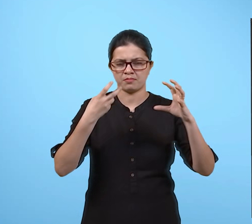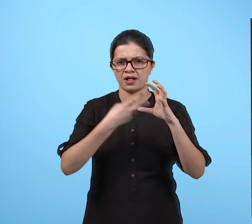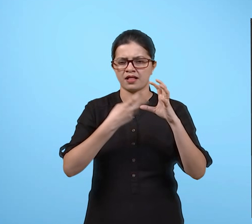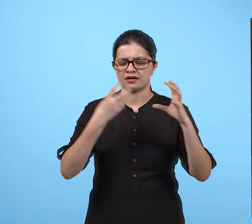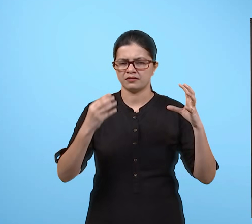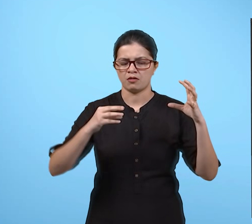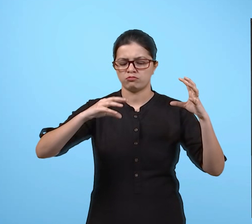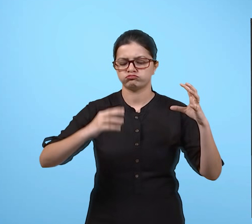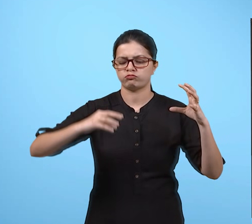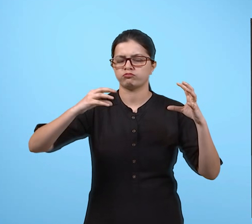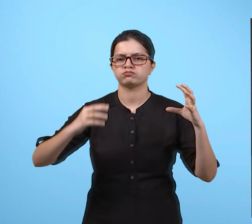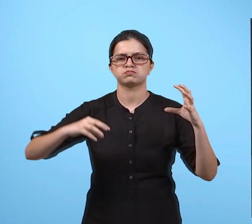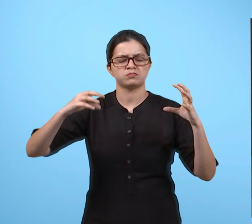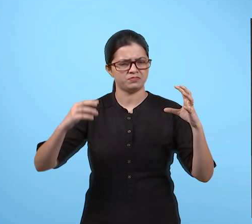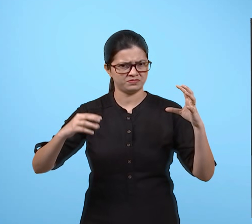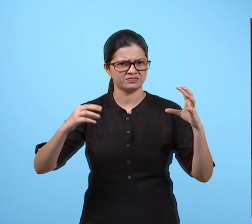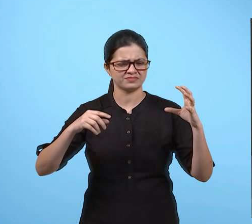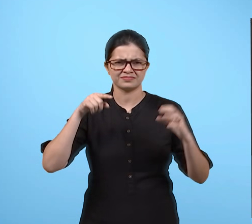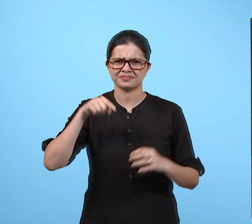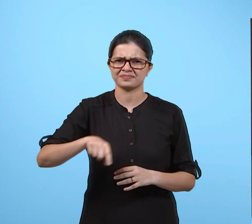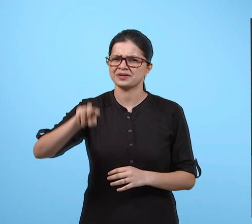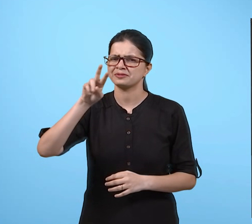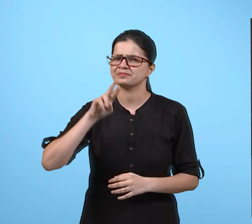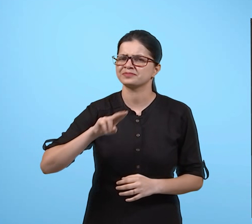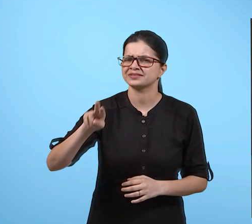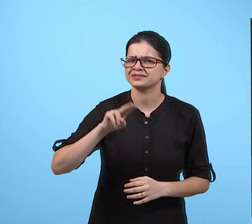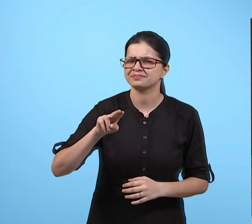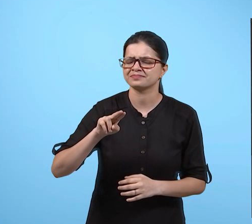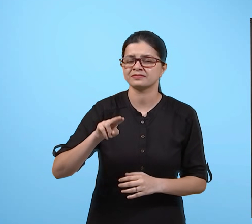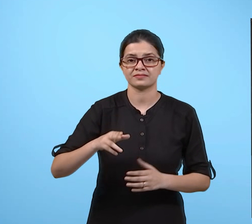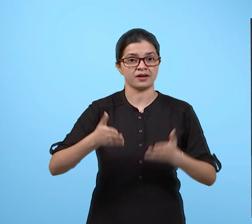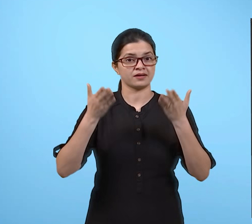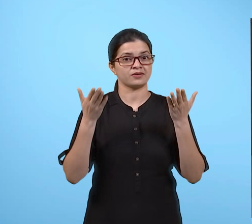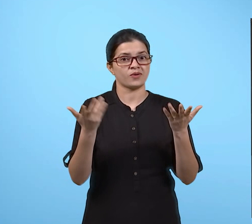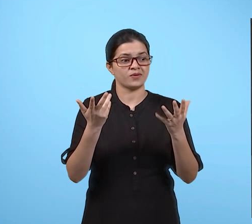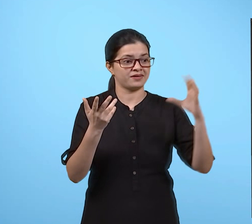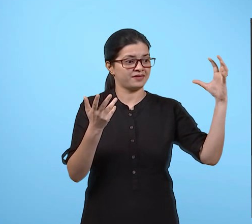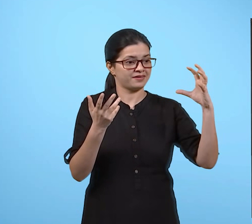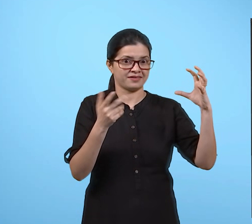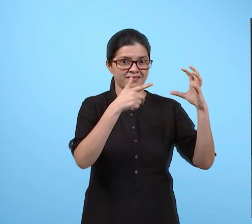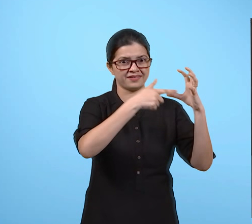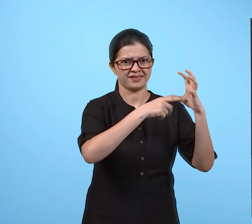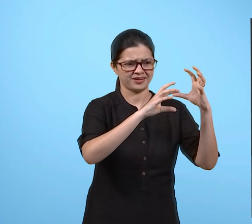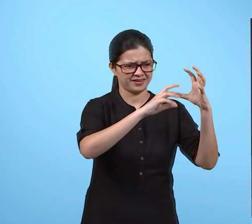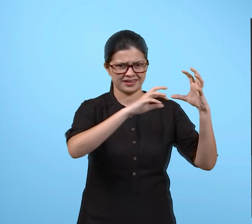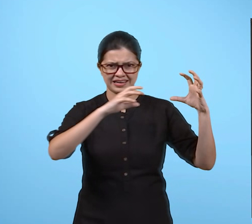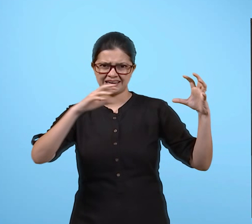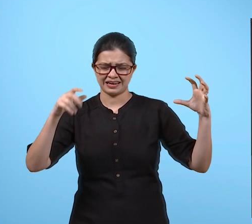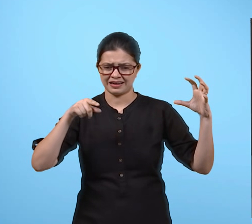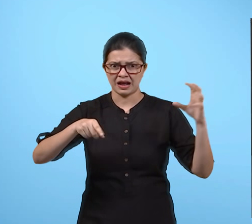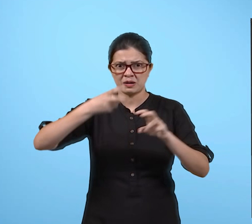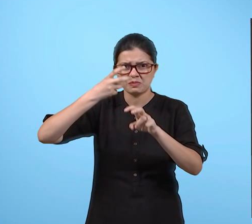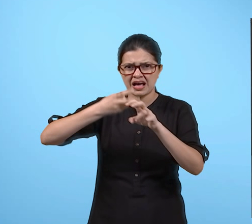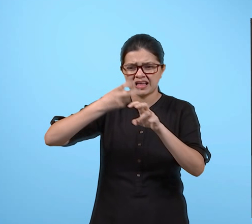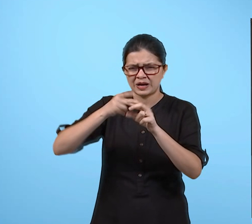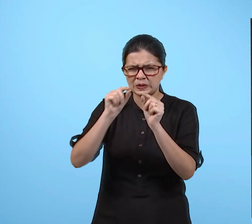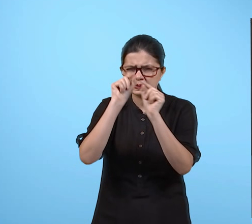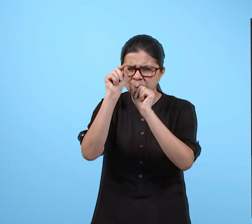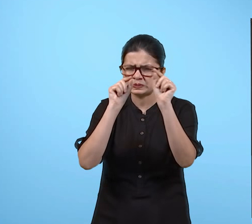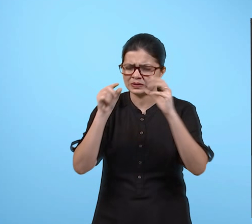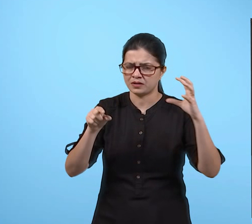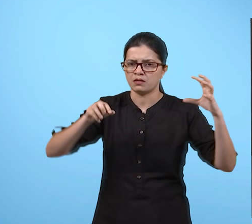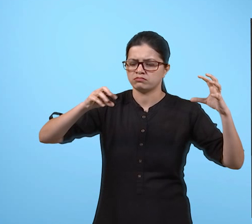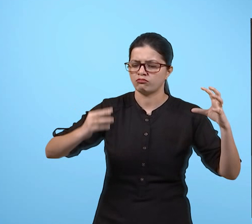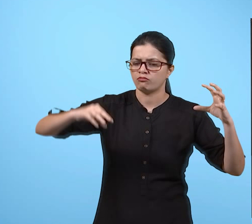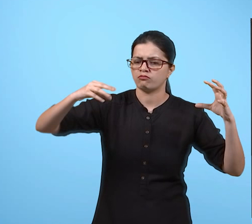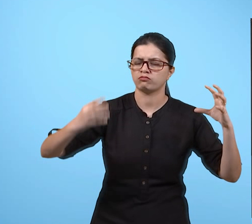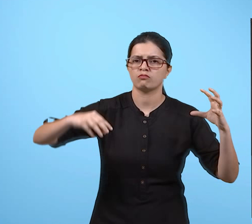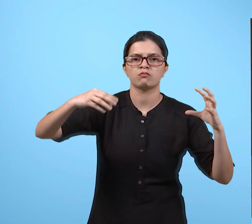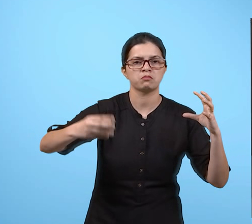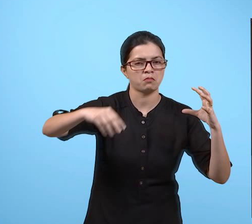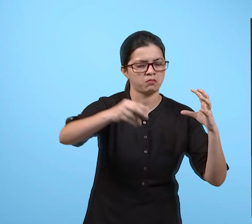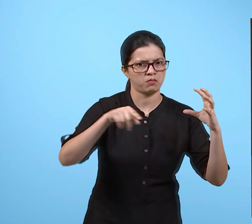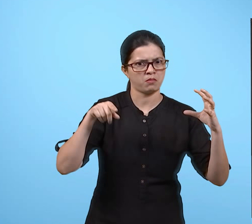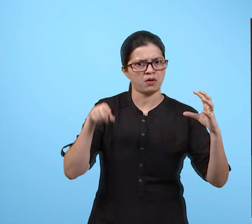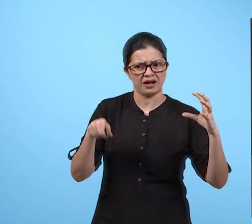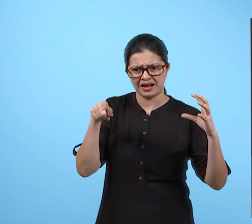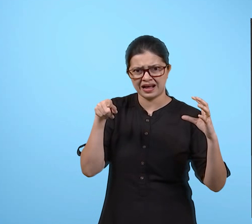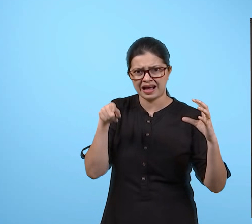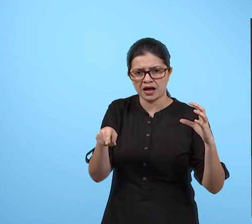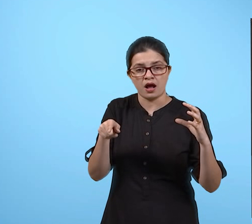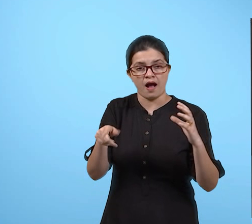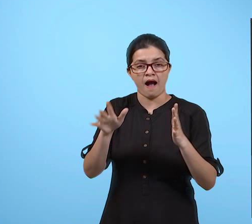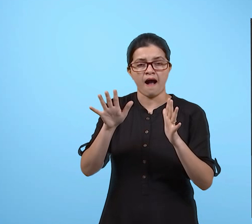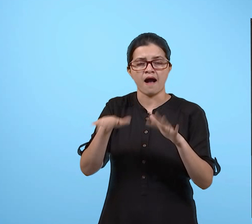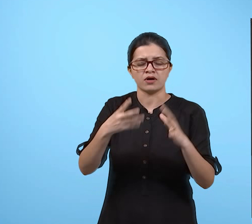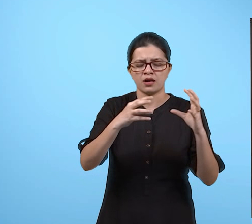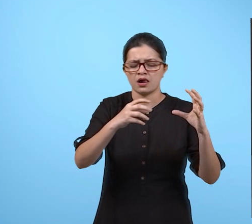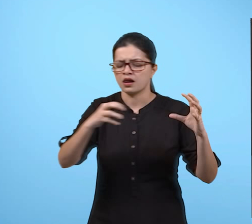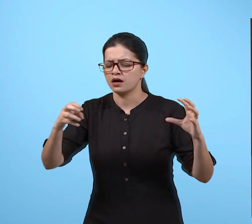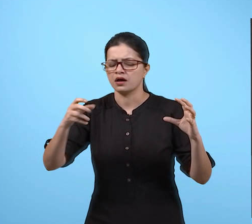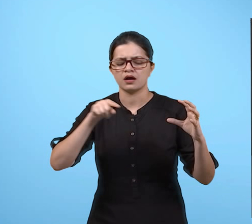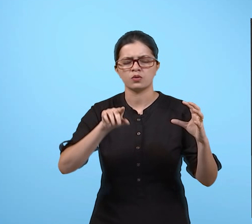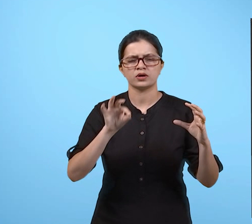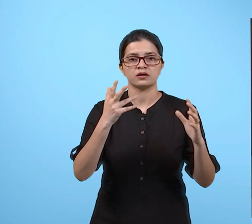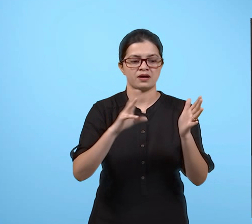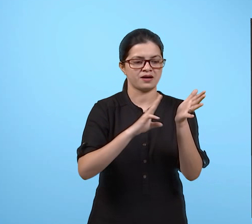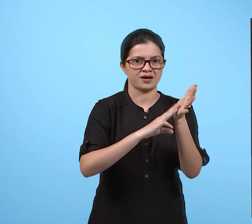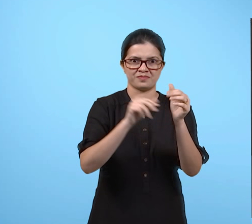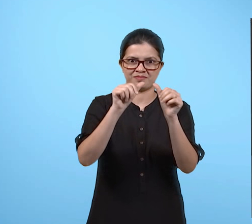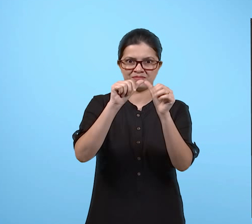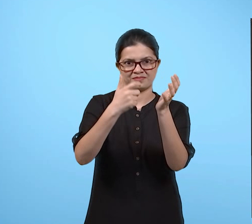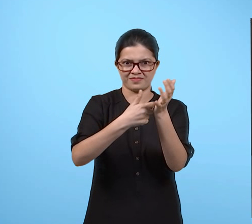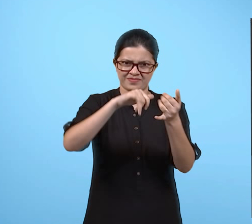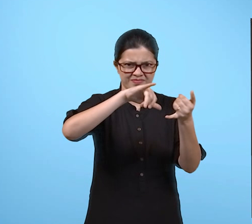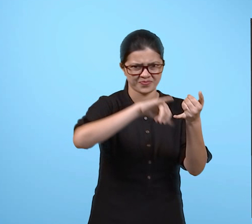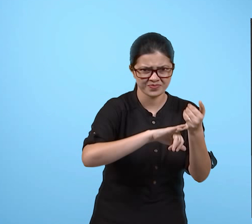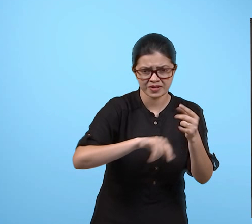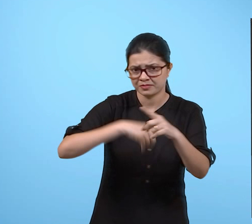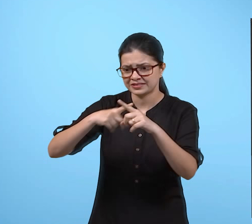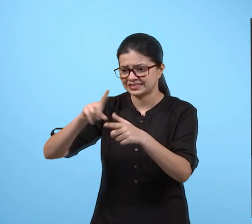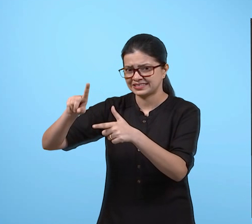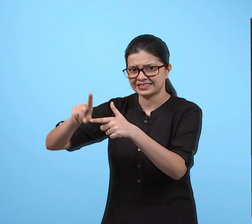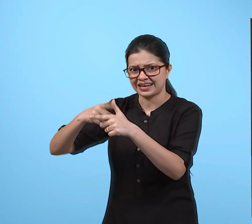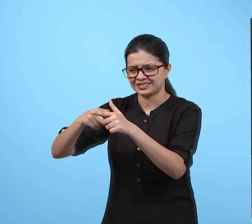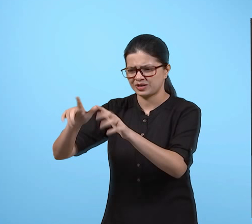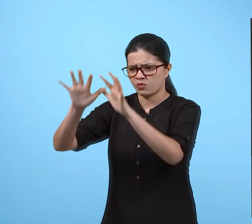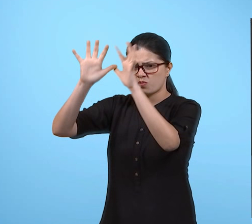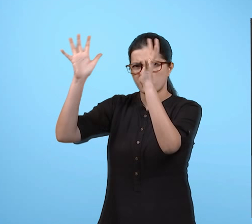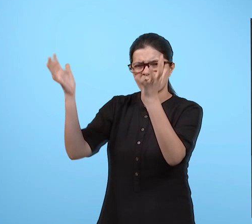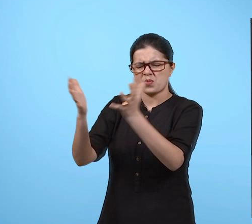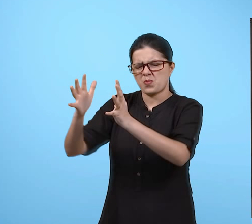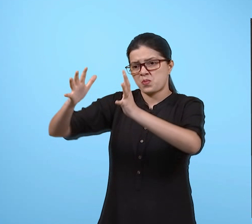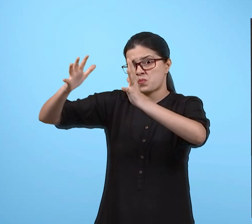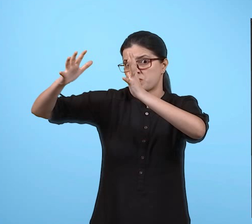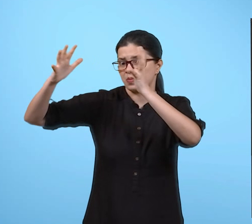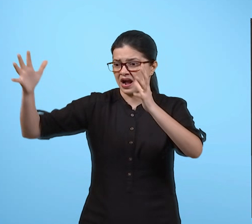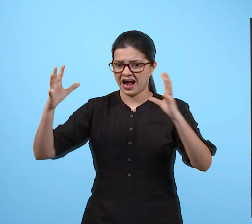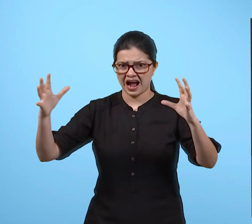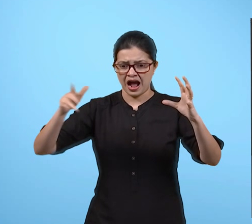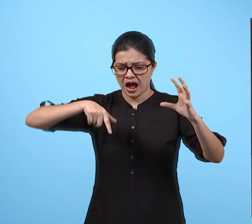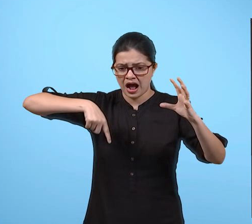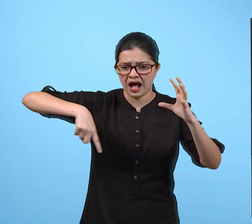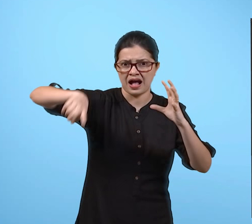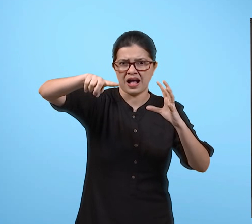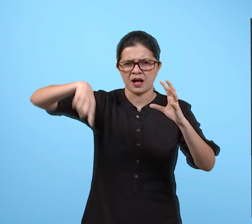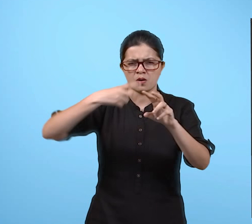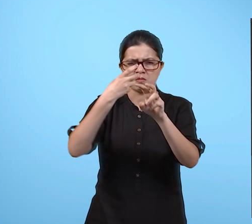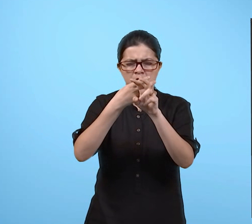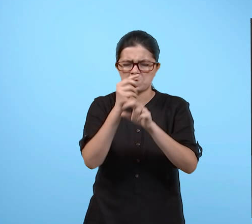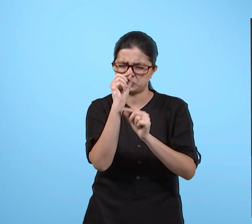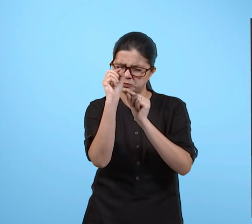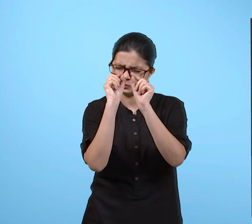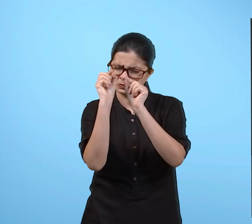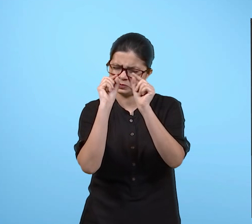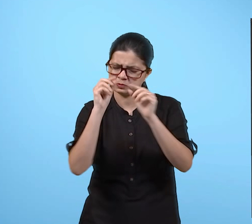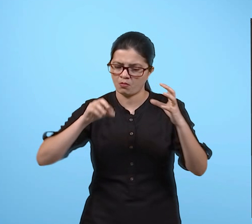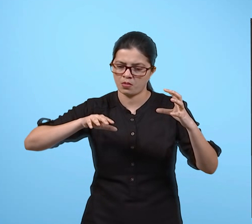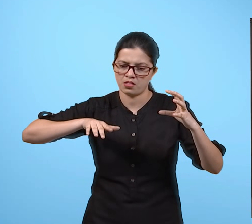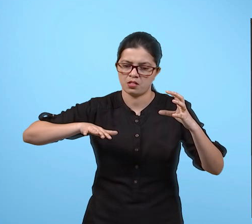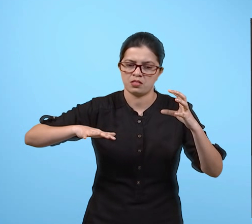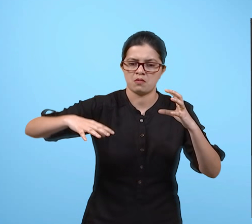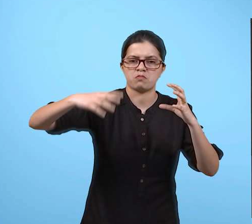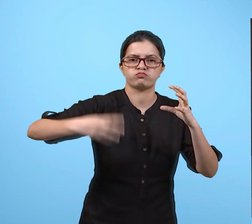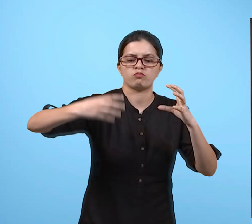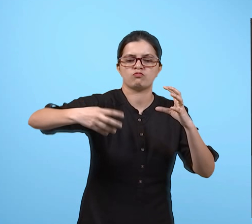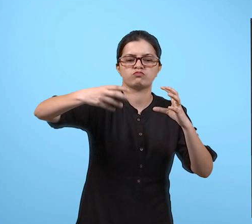This sign means asteroid. Asteroids are small bodies that orbit around the sun. They are found between the orbits of Mars and Jupiter. They are made of rocks and metal.